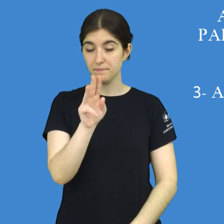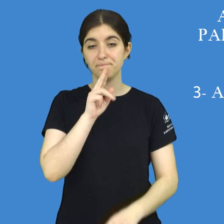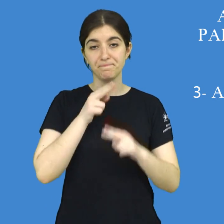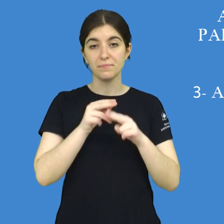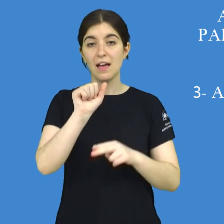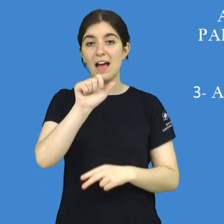nombre